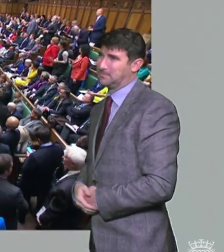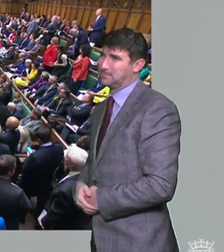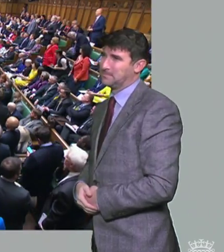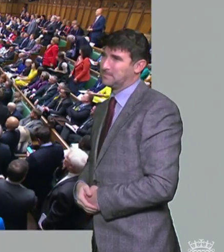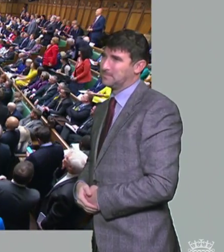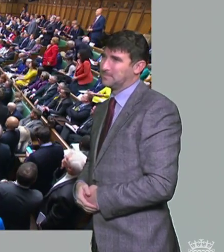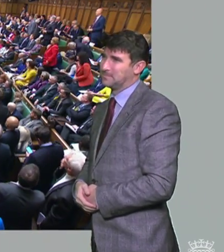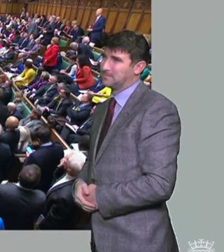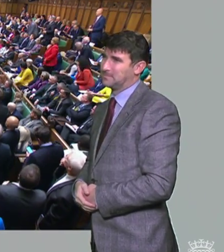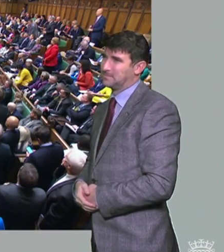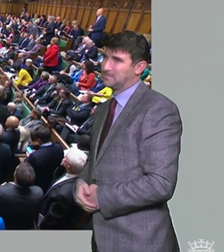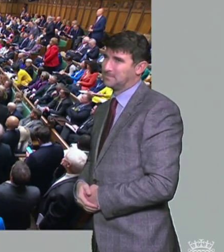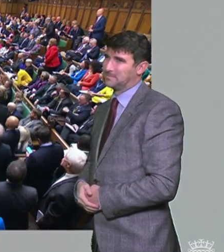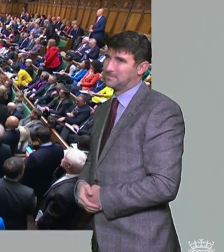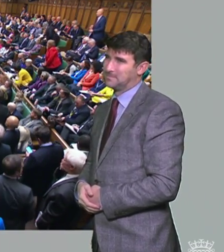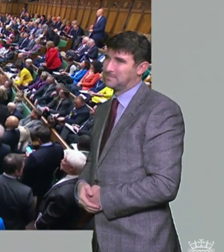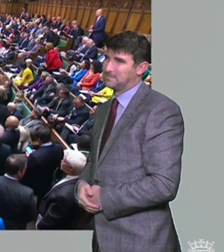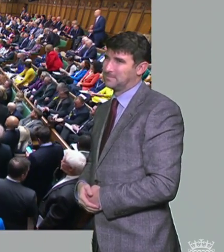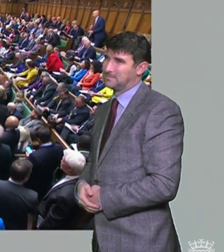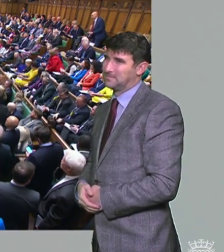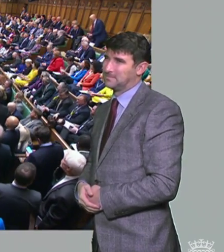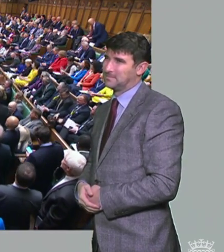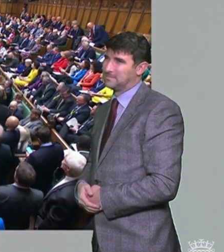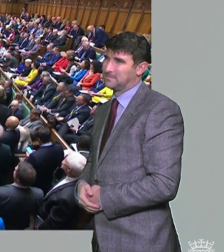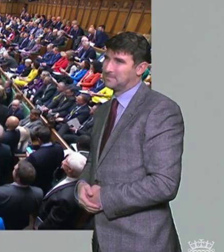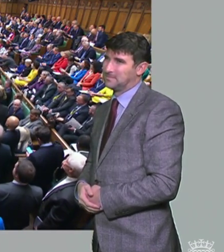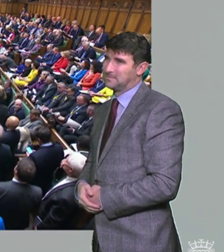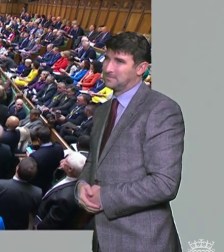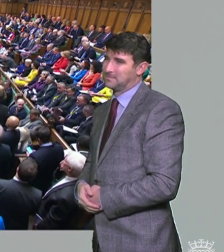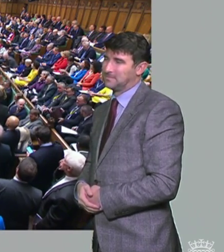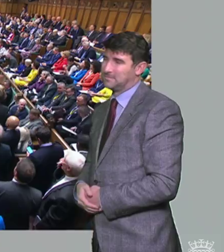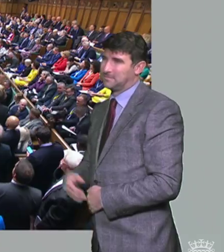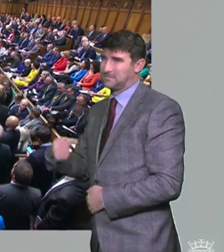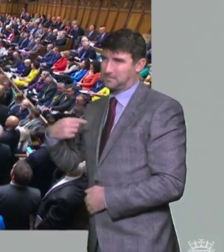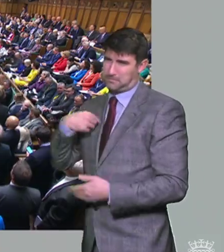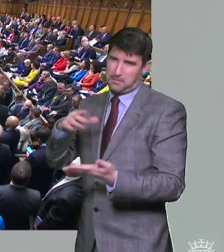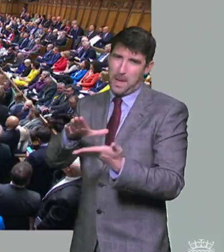What a pleasure it was to welcome the Prime Minister to my constituency in the summer.